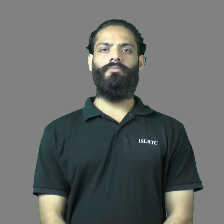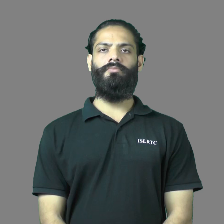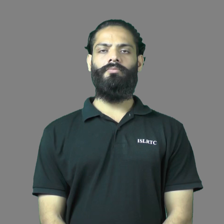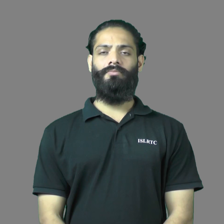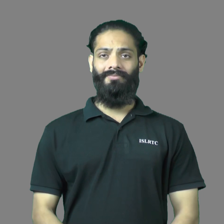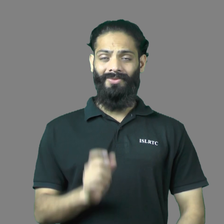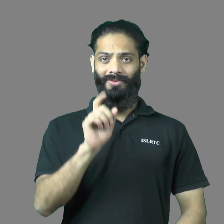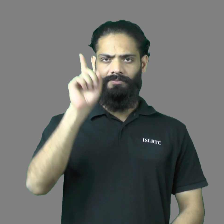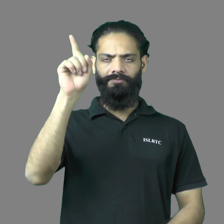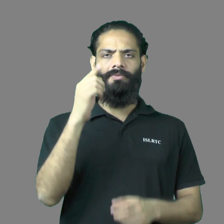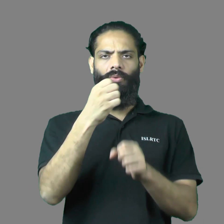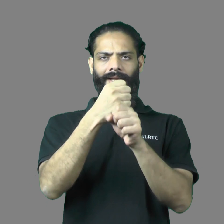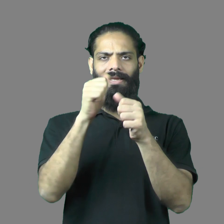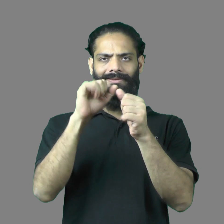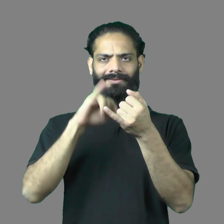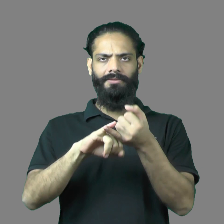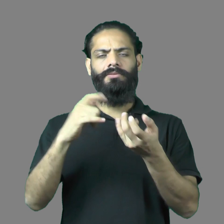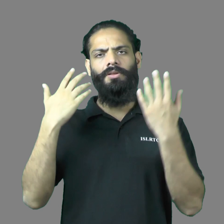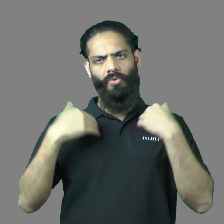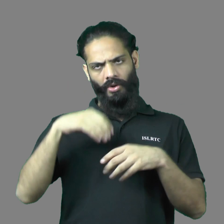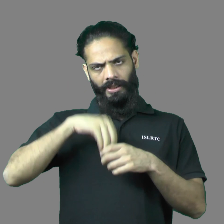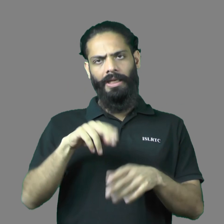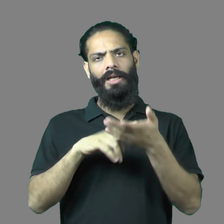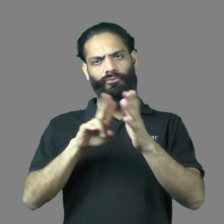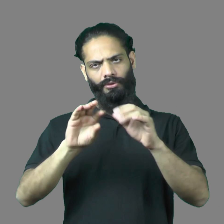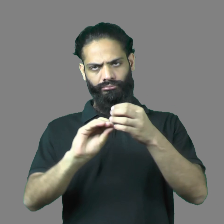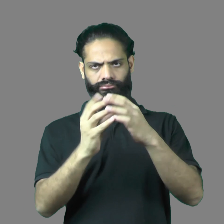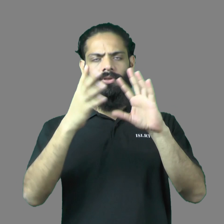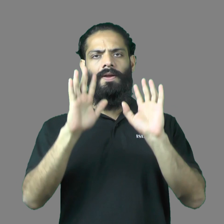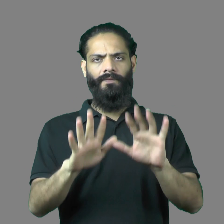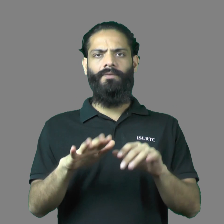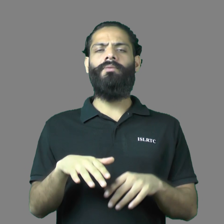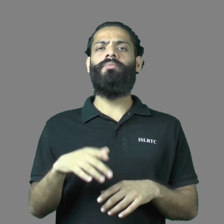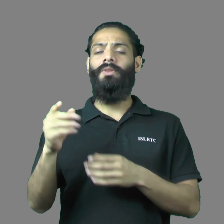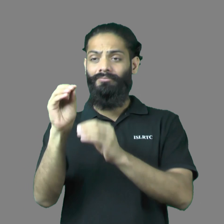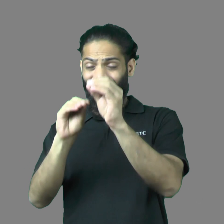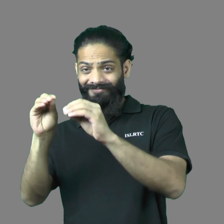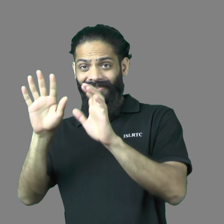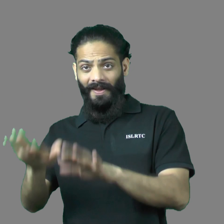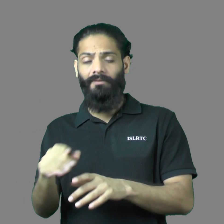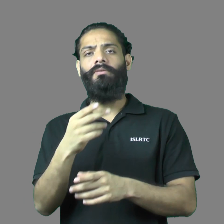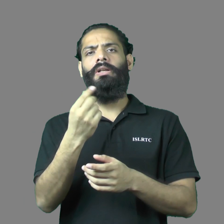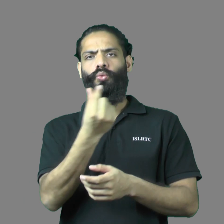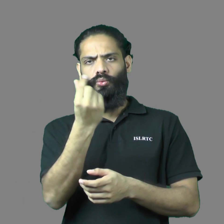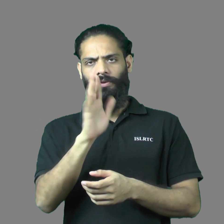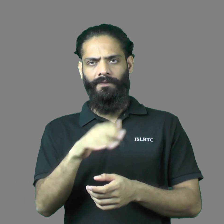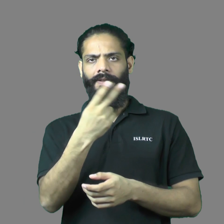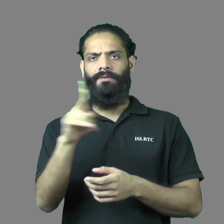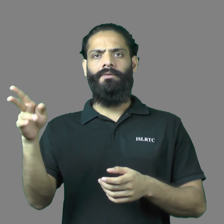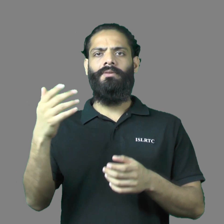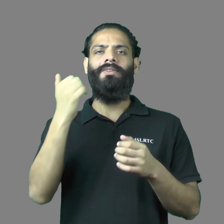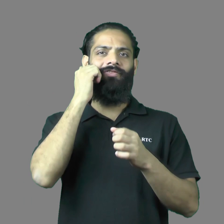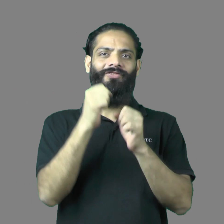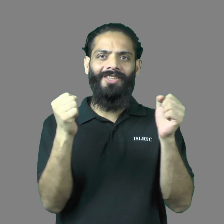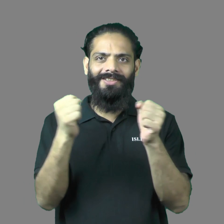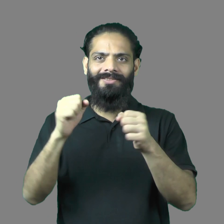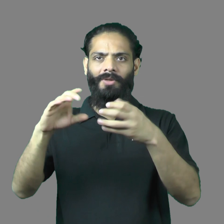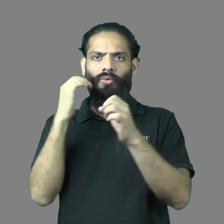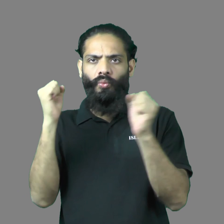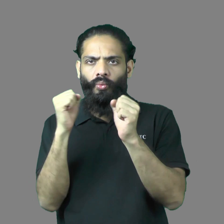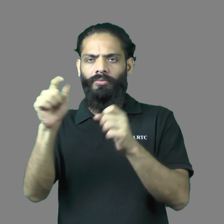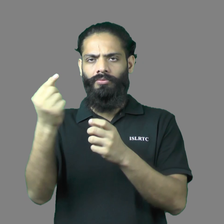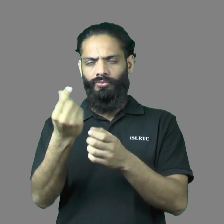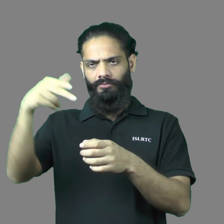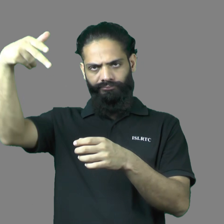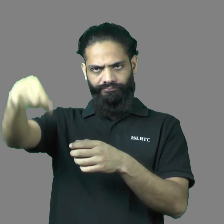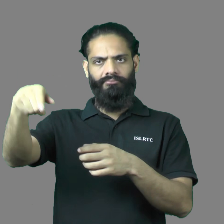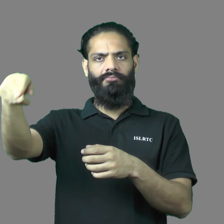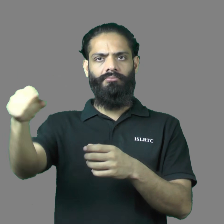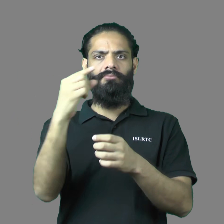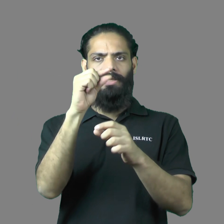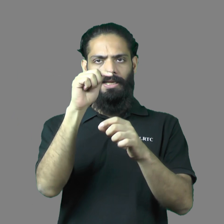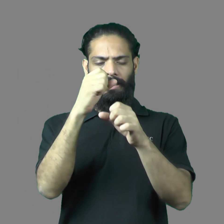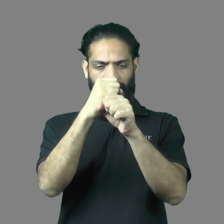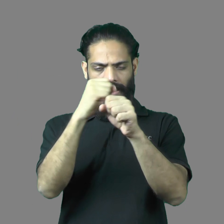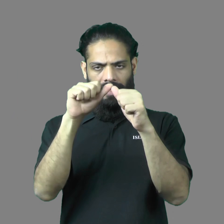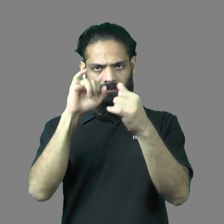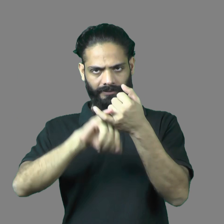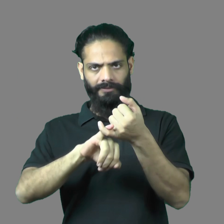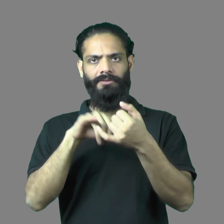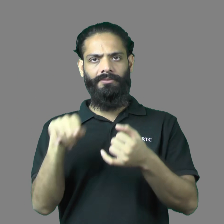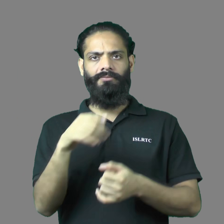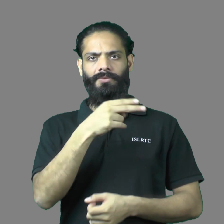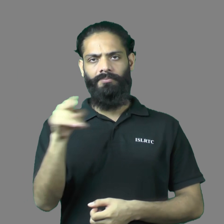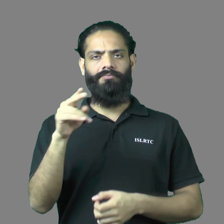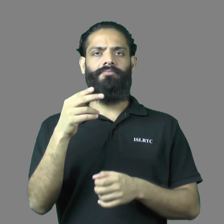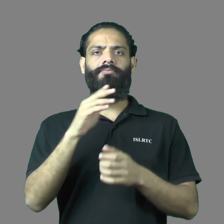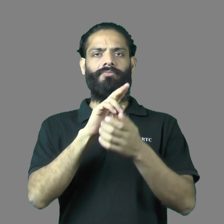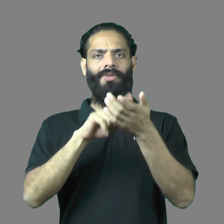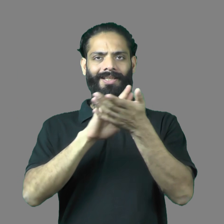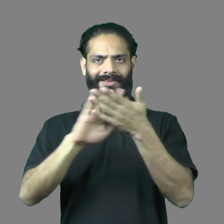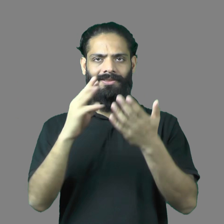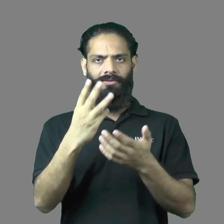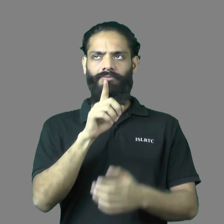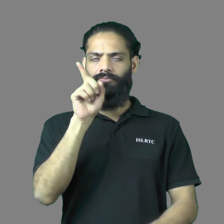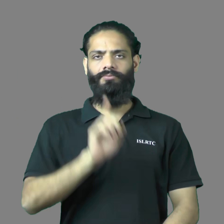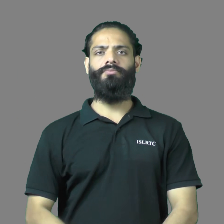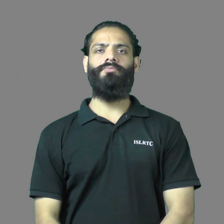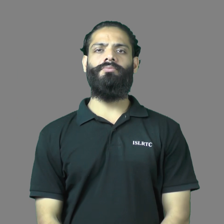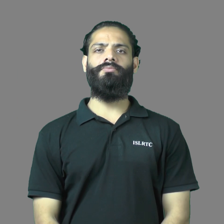Ammonia